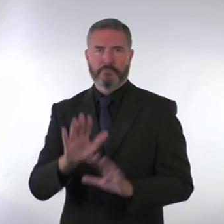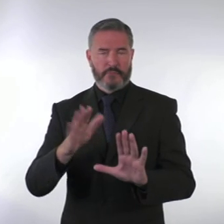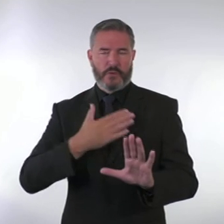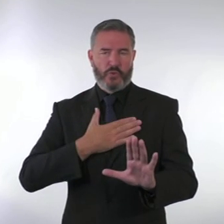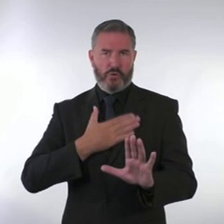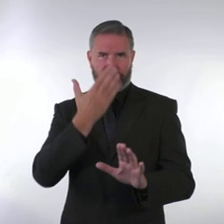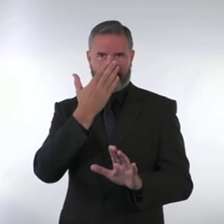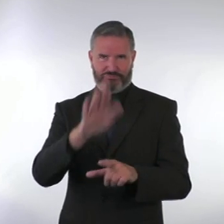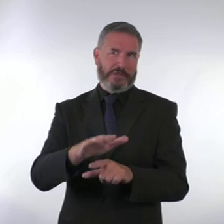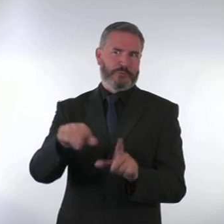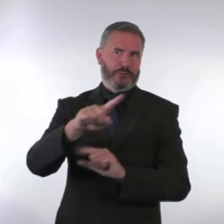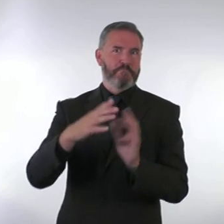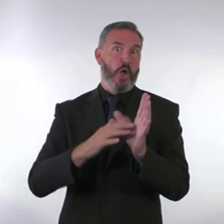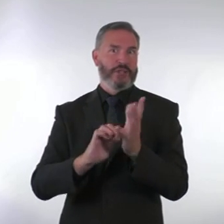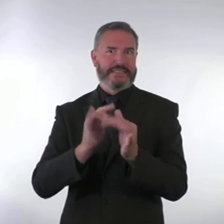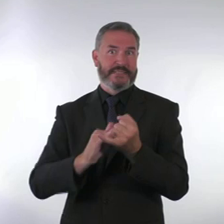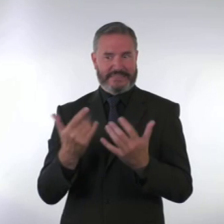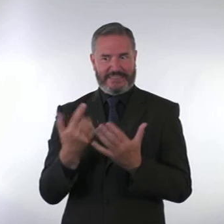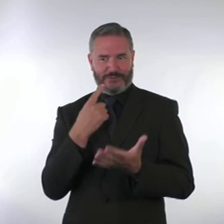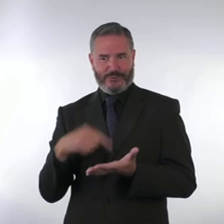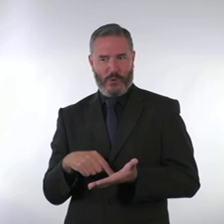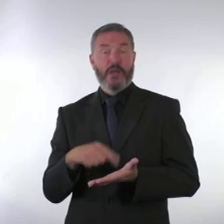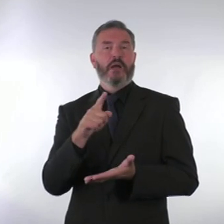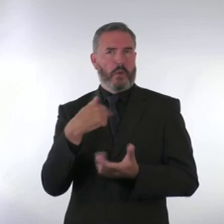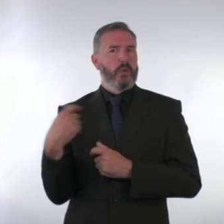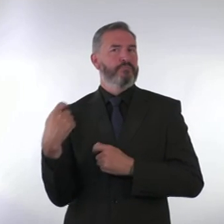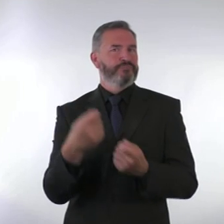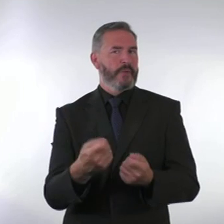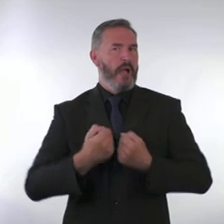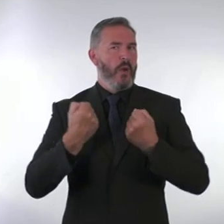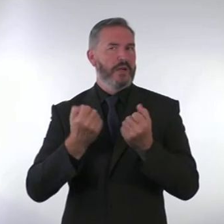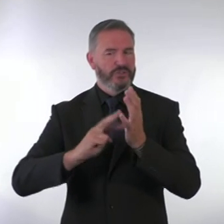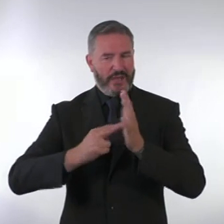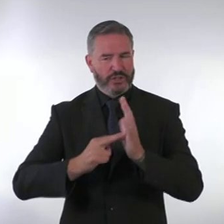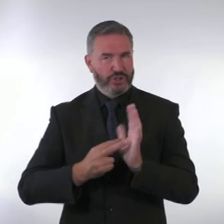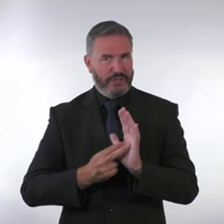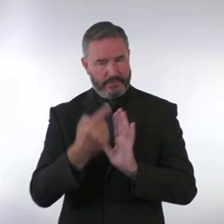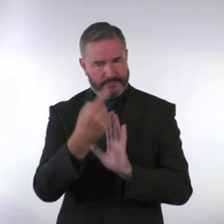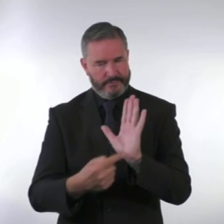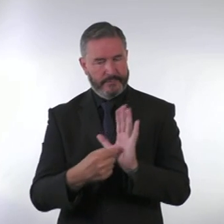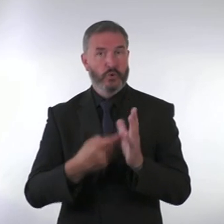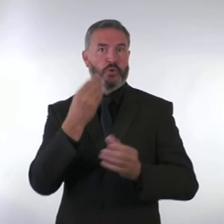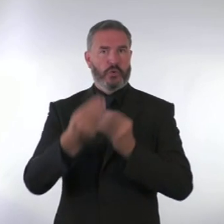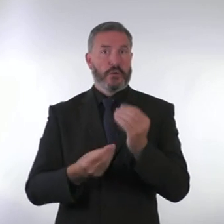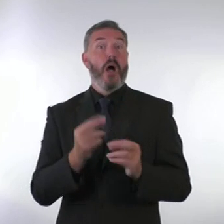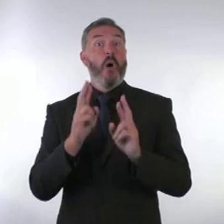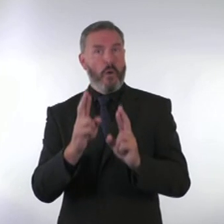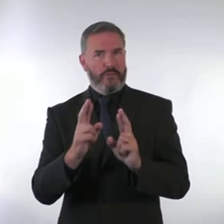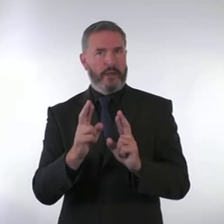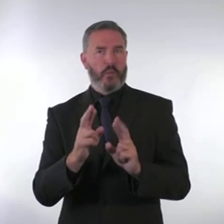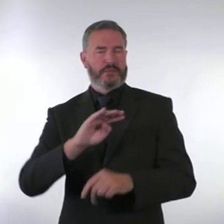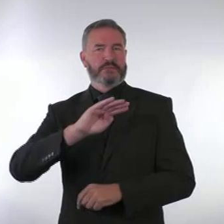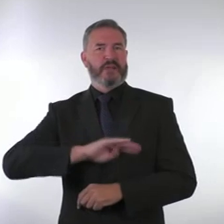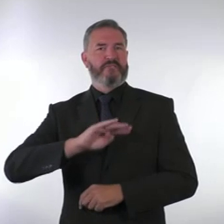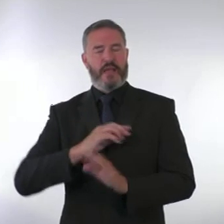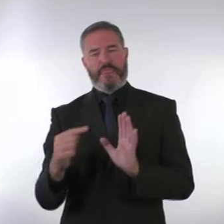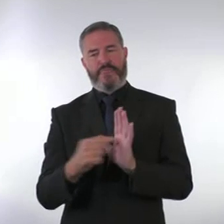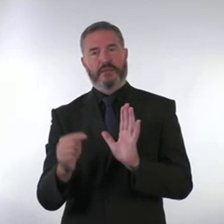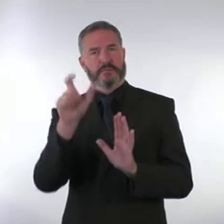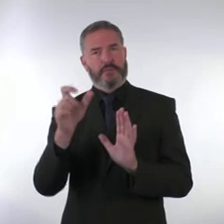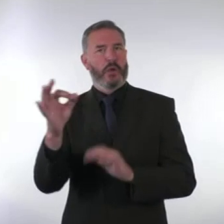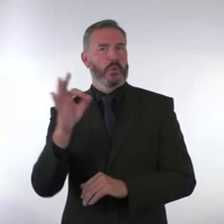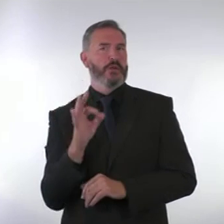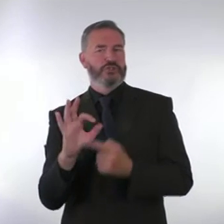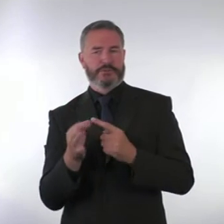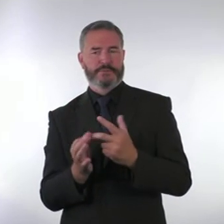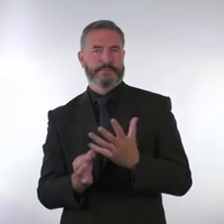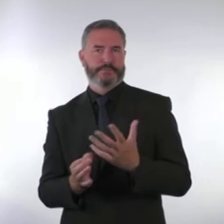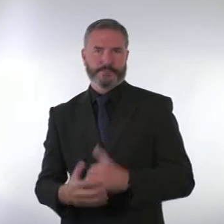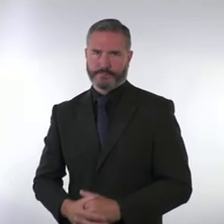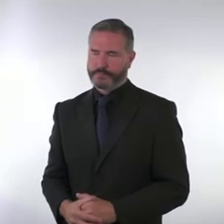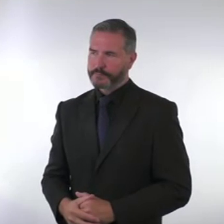what the statistics told me—and we will be bringing forward a strategy, which I hope will conform to my right honourable Friend’s strictures.